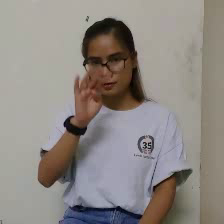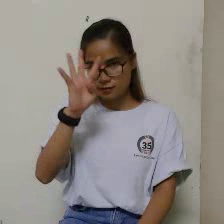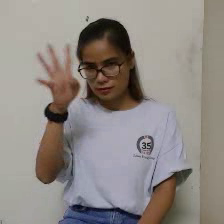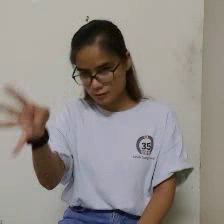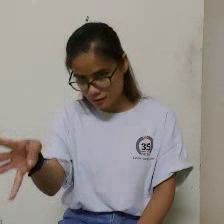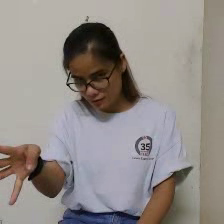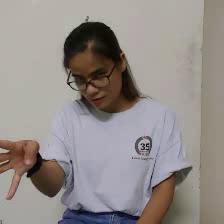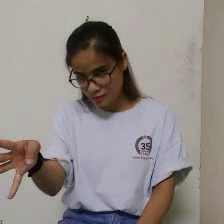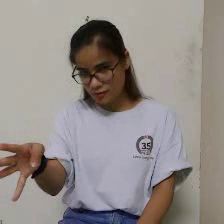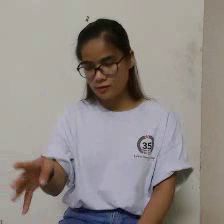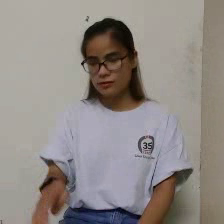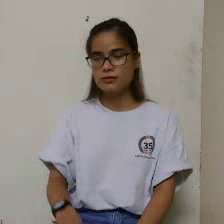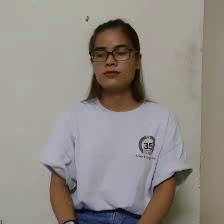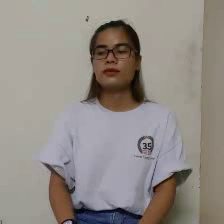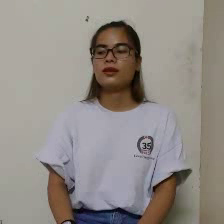Nôn ói